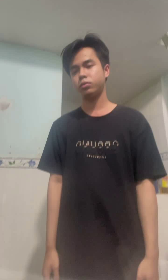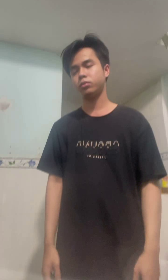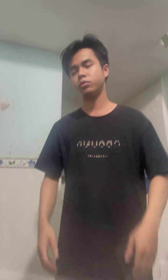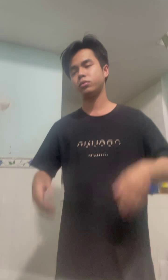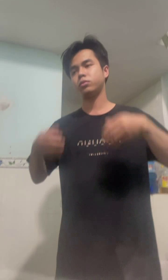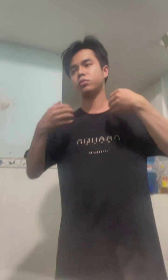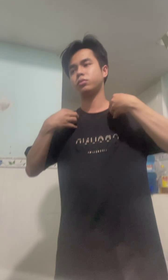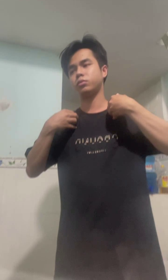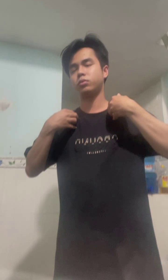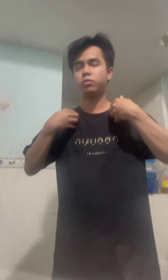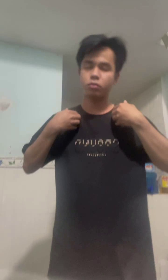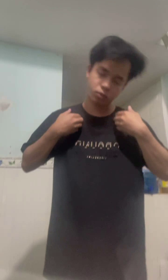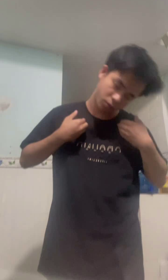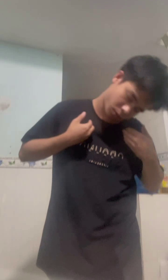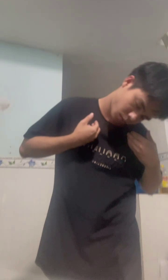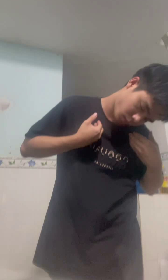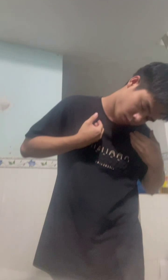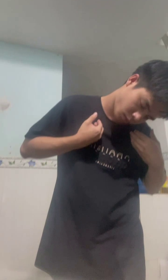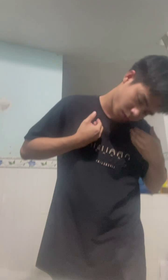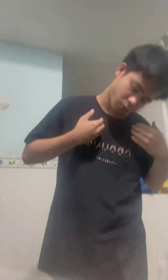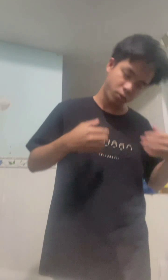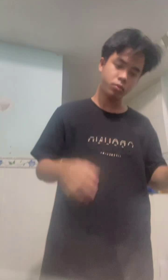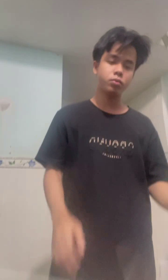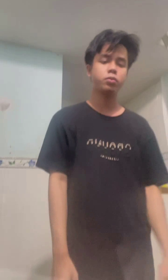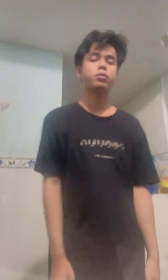met moi